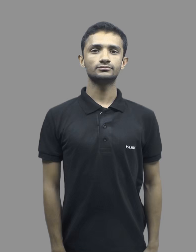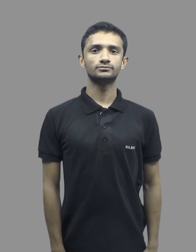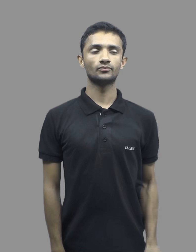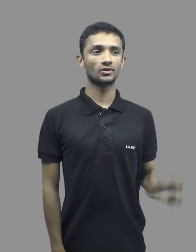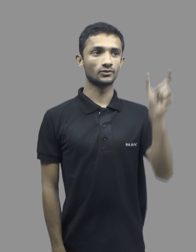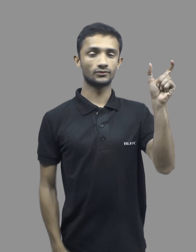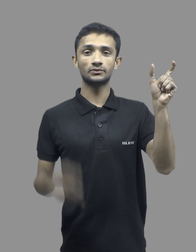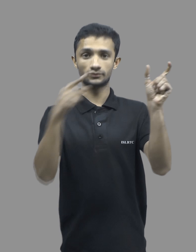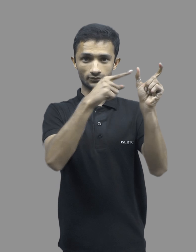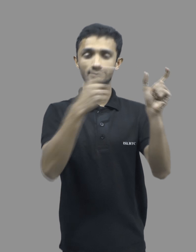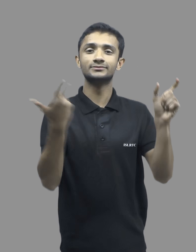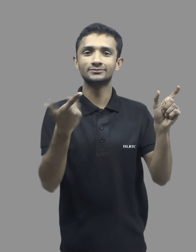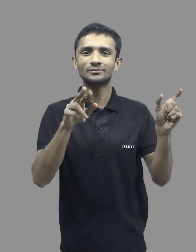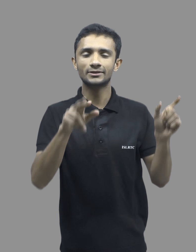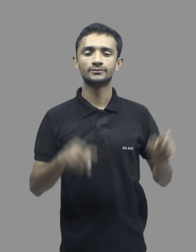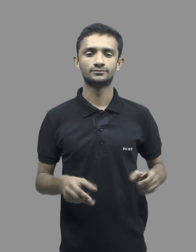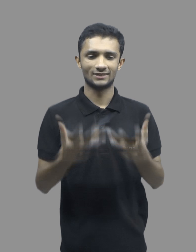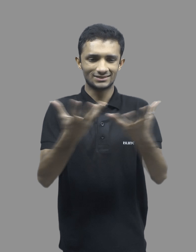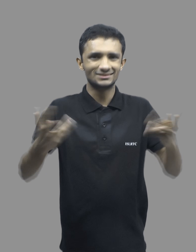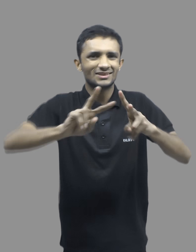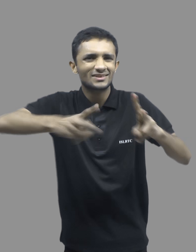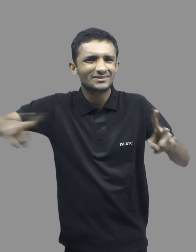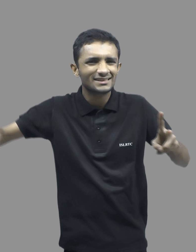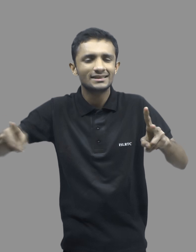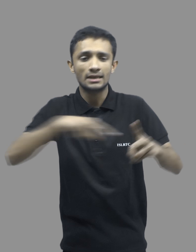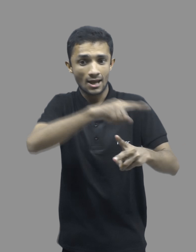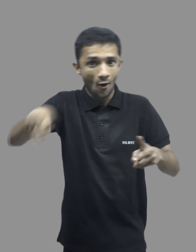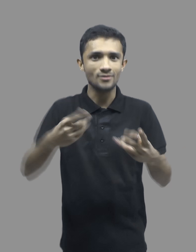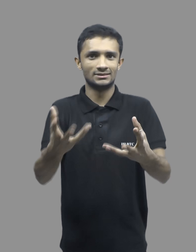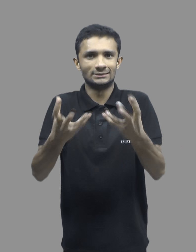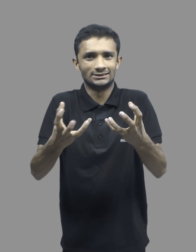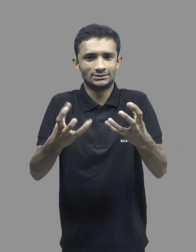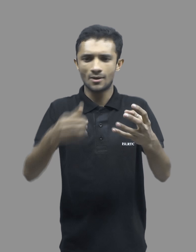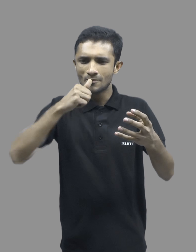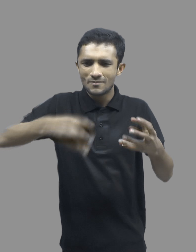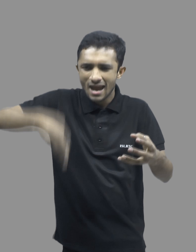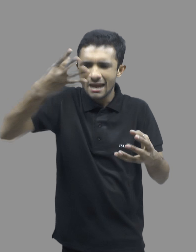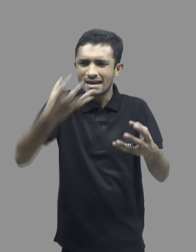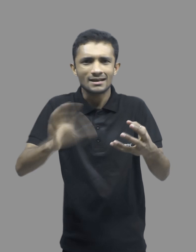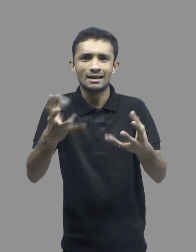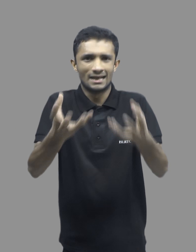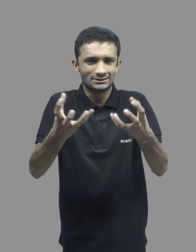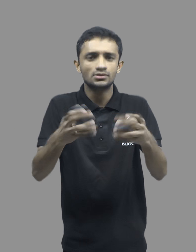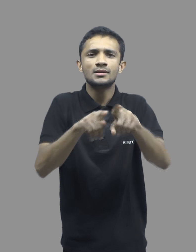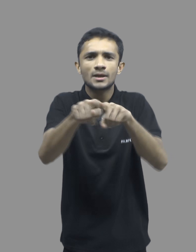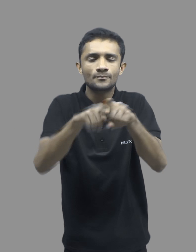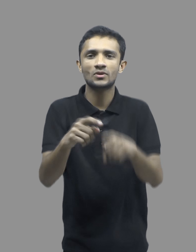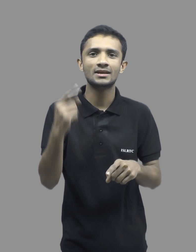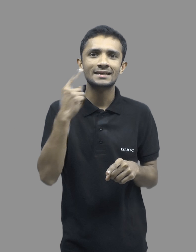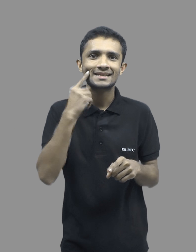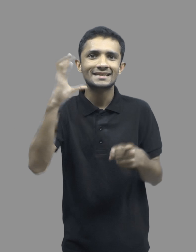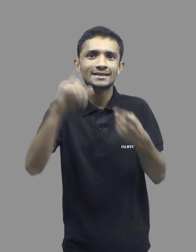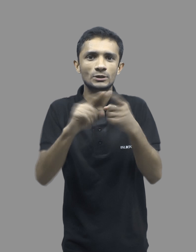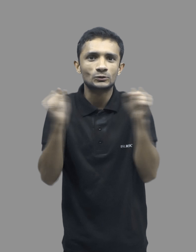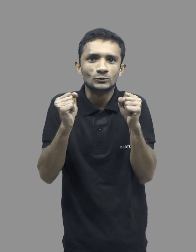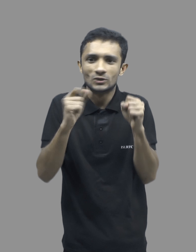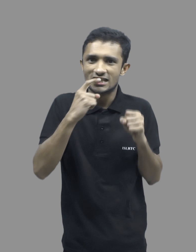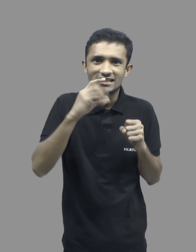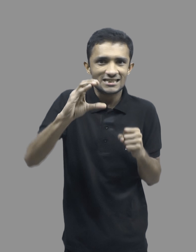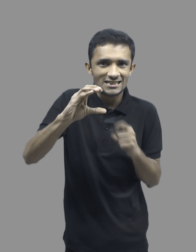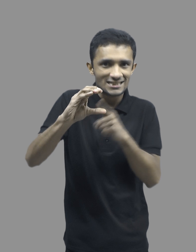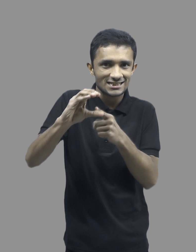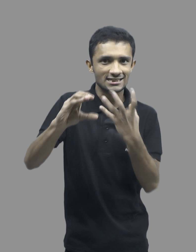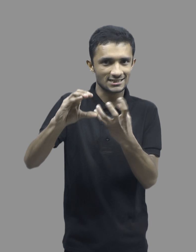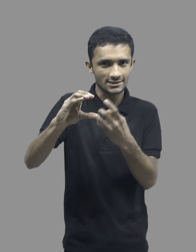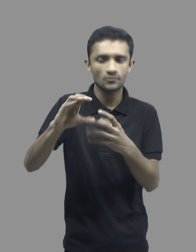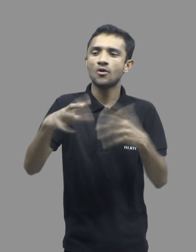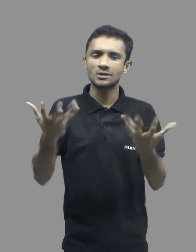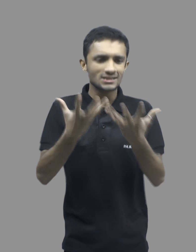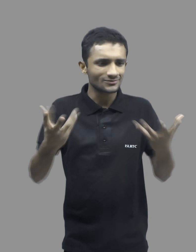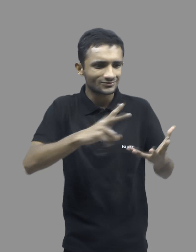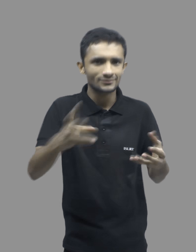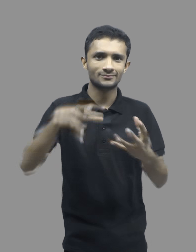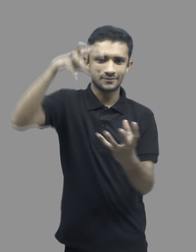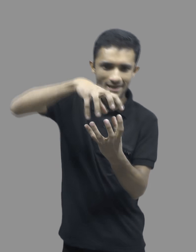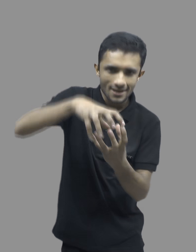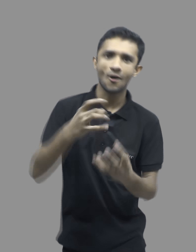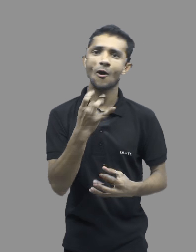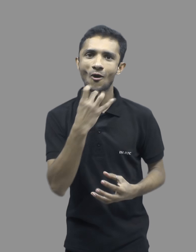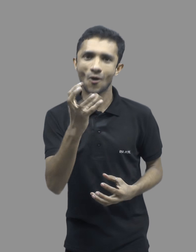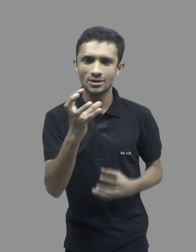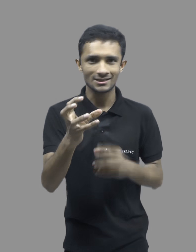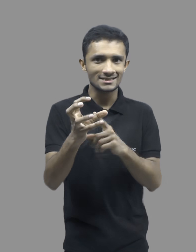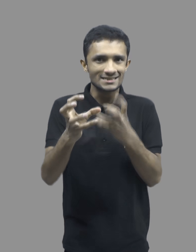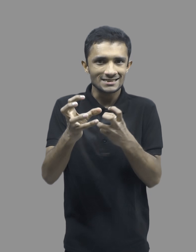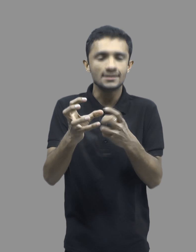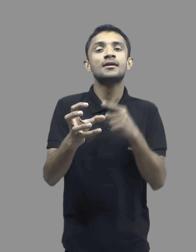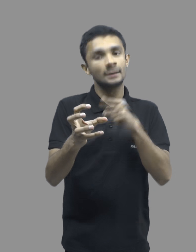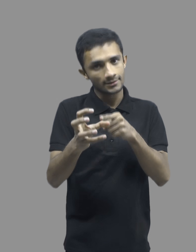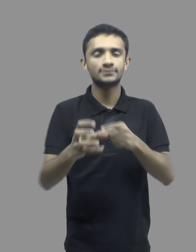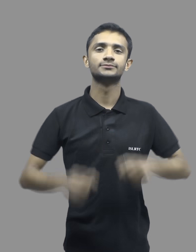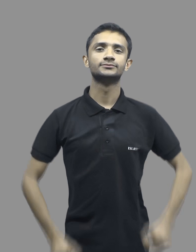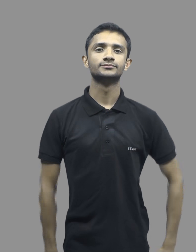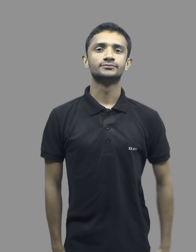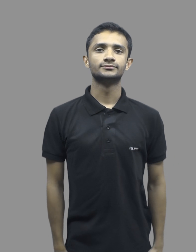Solid